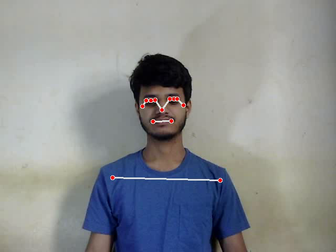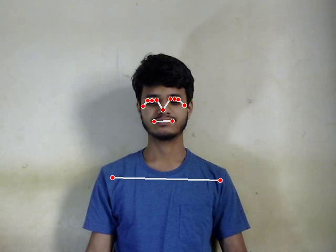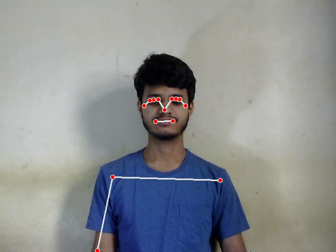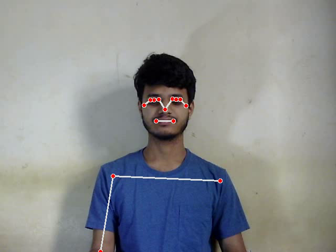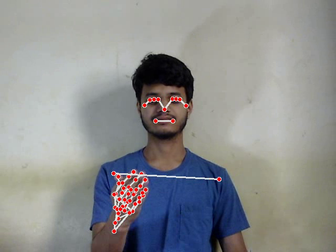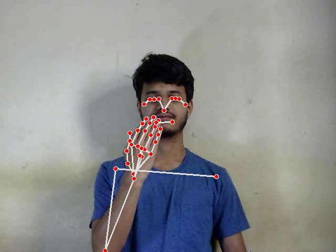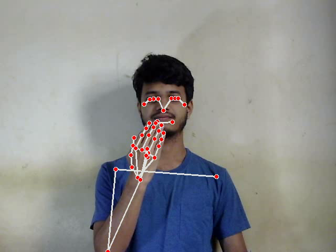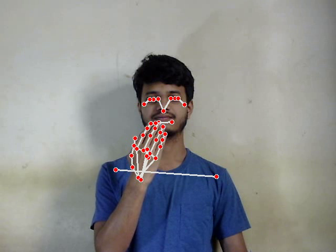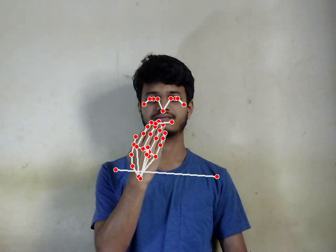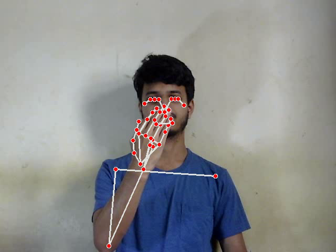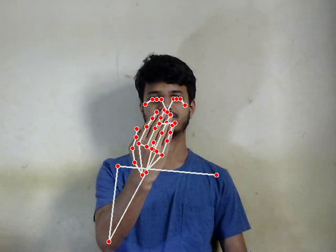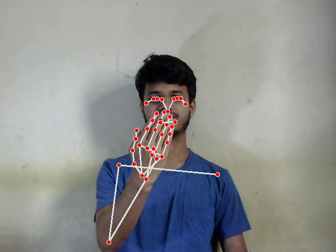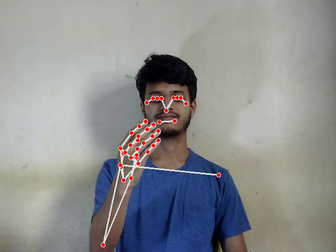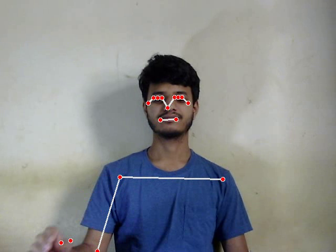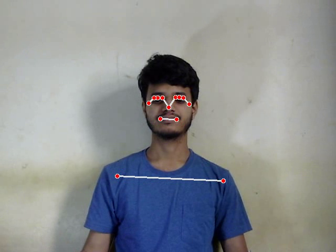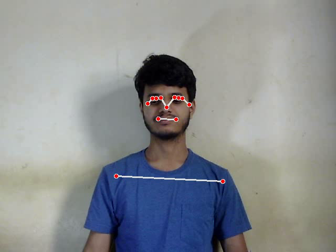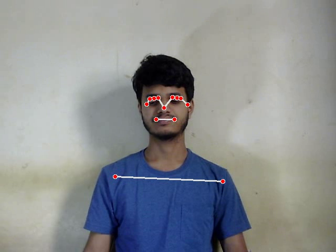thank you